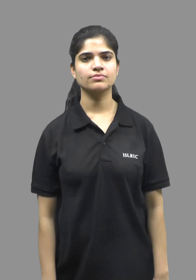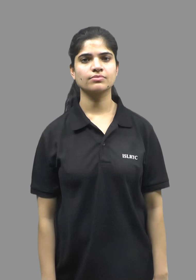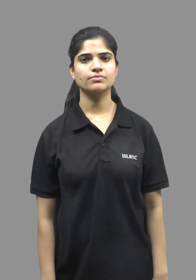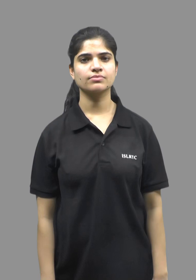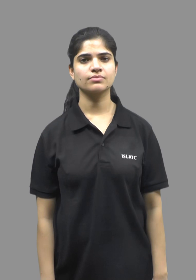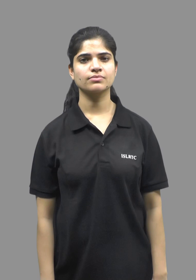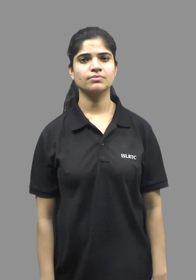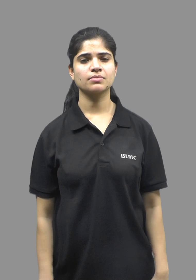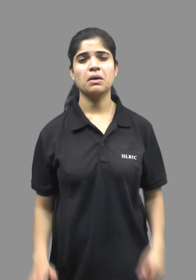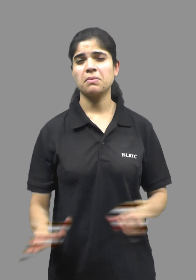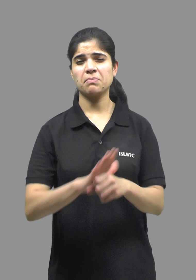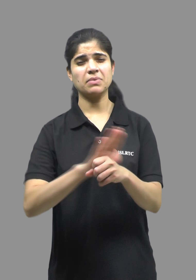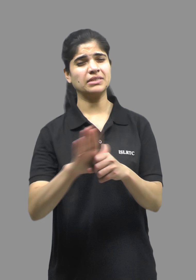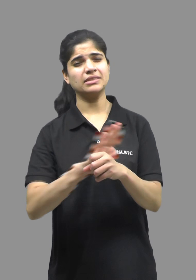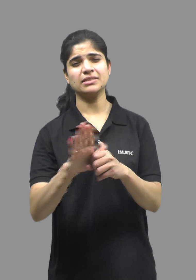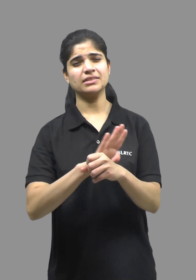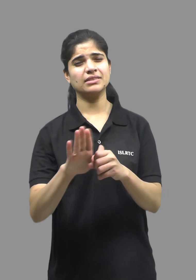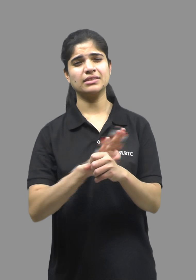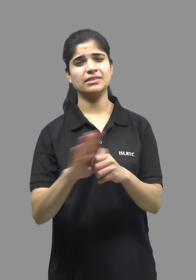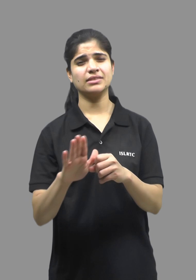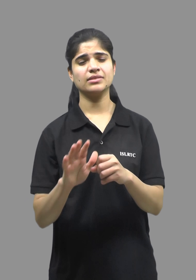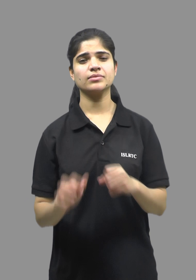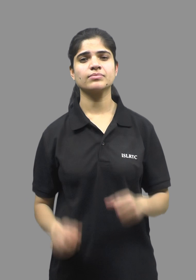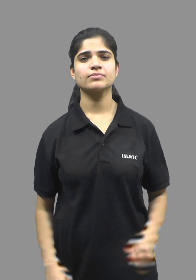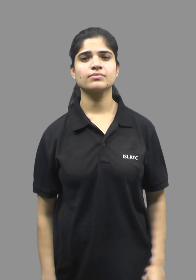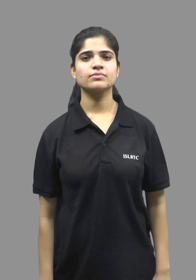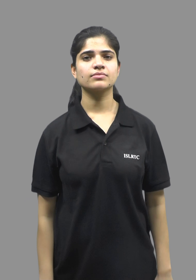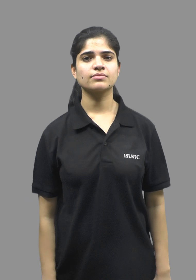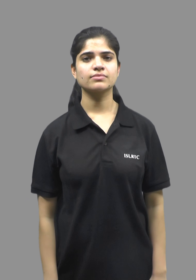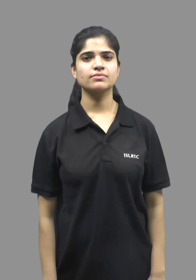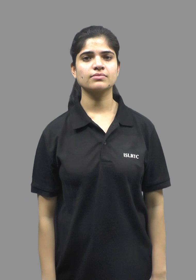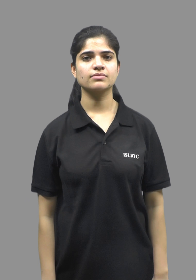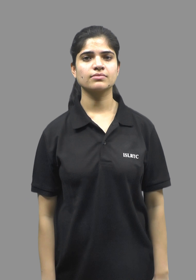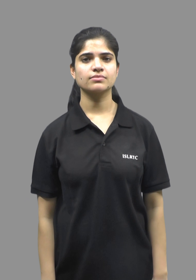Busy